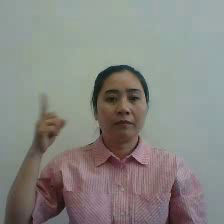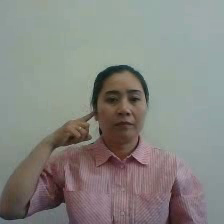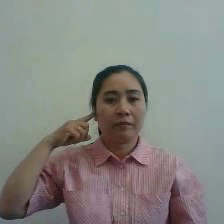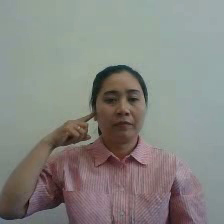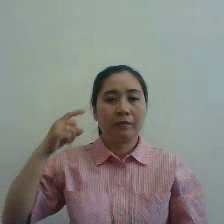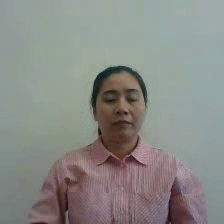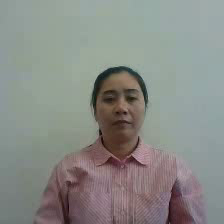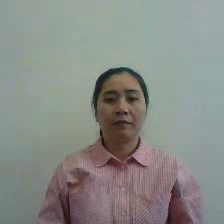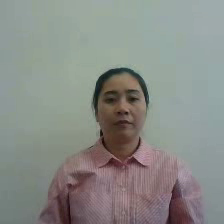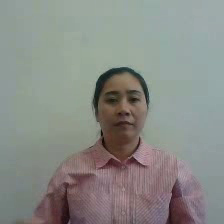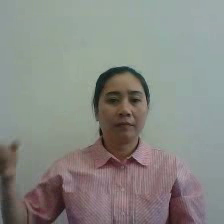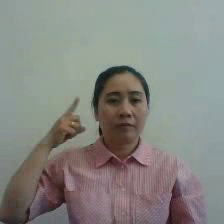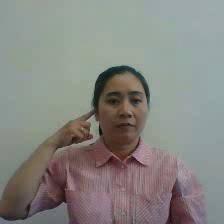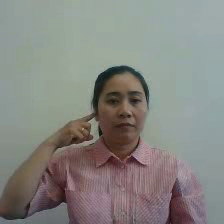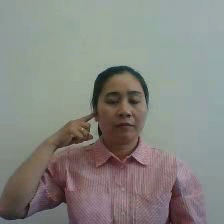Nghe